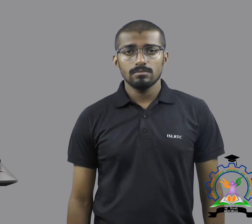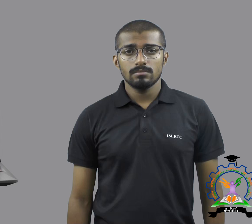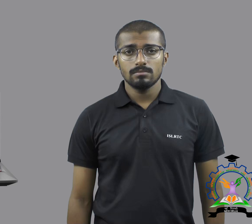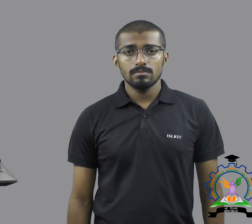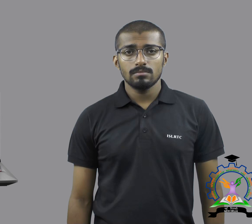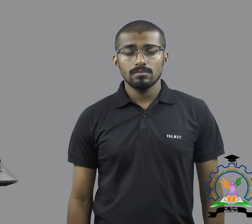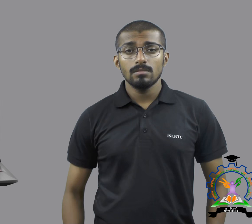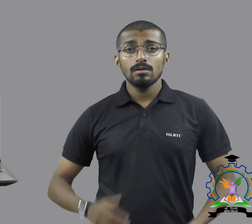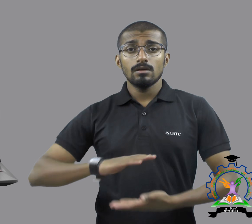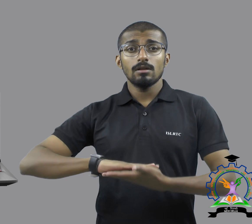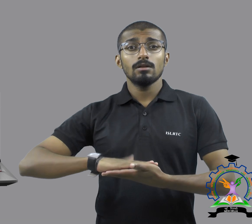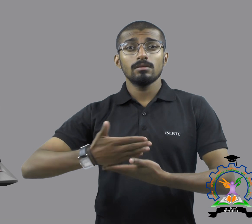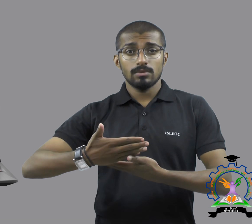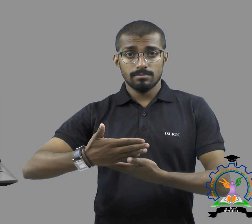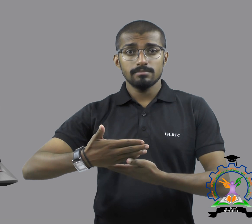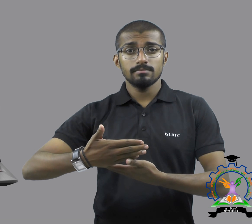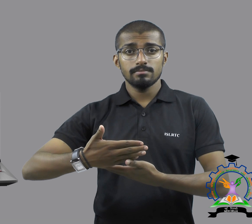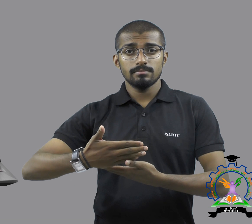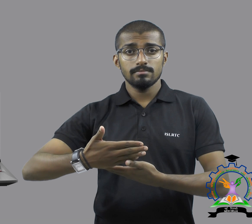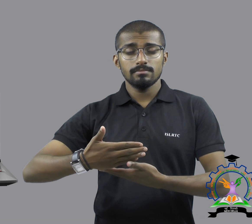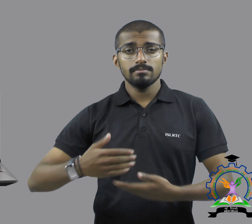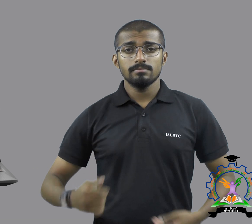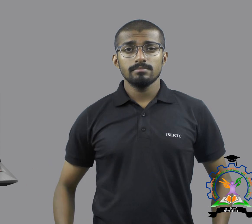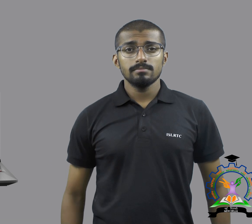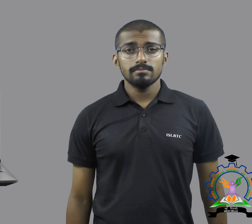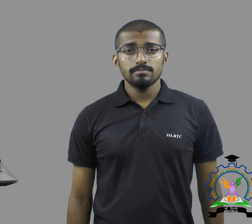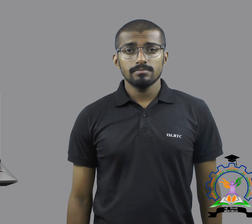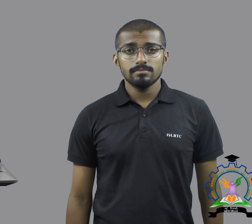Laptop